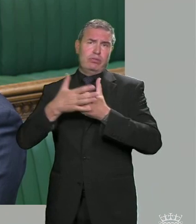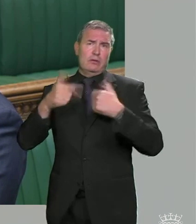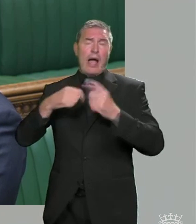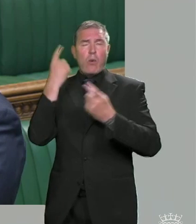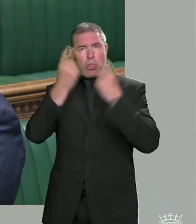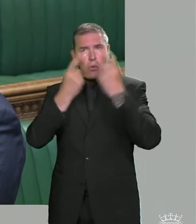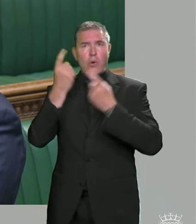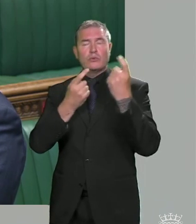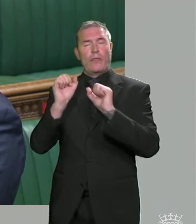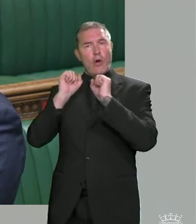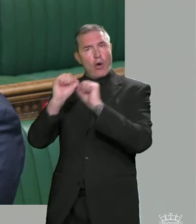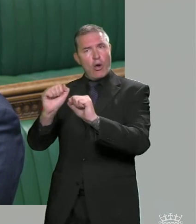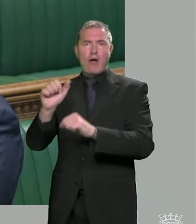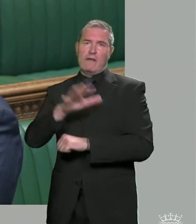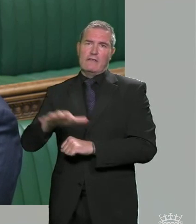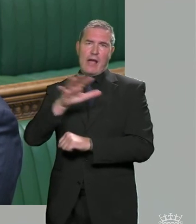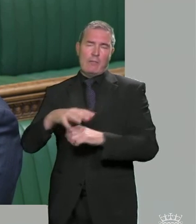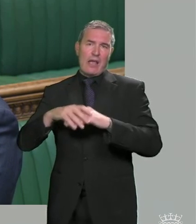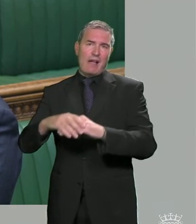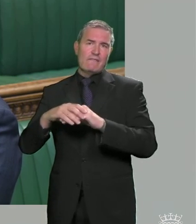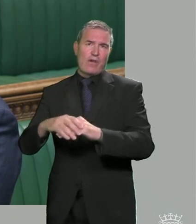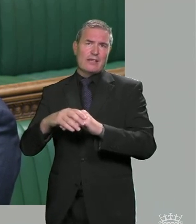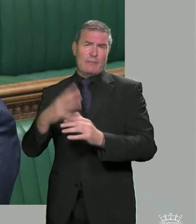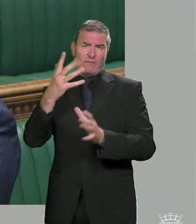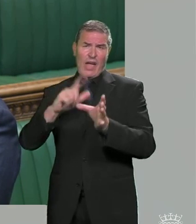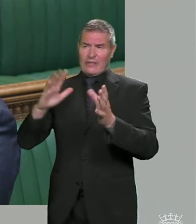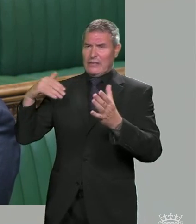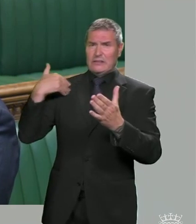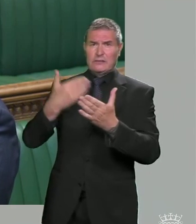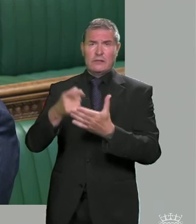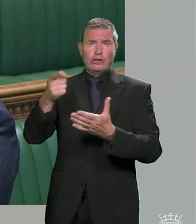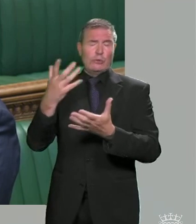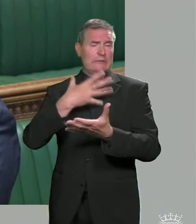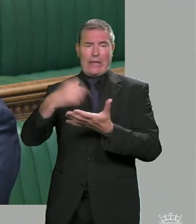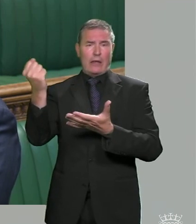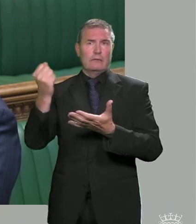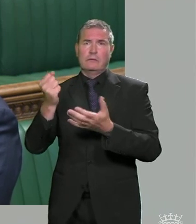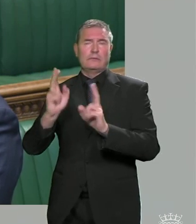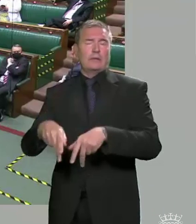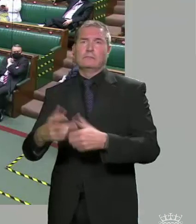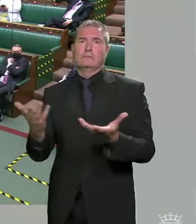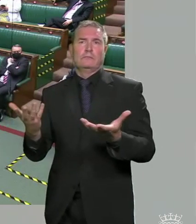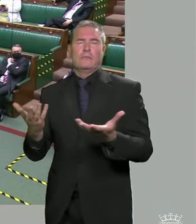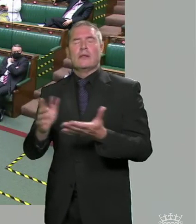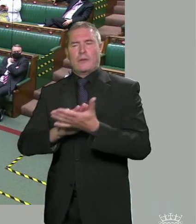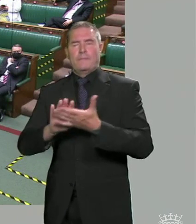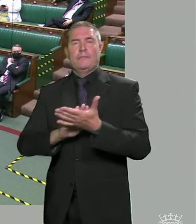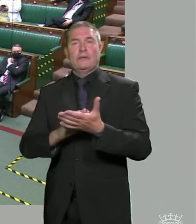Our thoughts are very much with her family, her friends and all those who care very deeply for her loss.